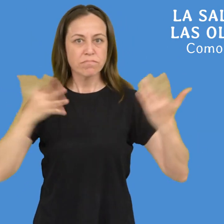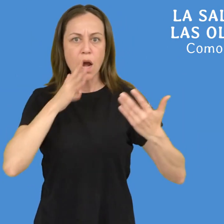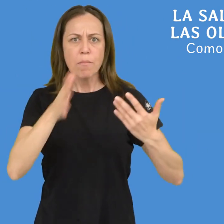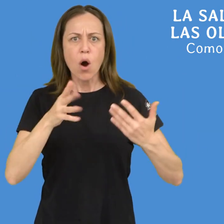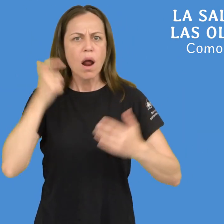motivo